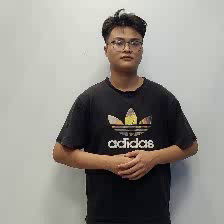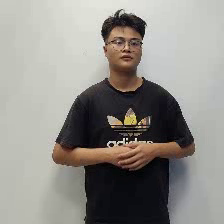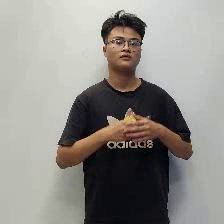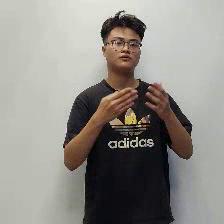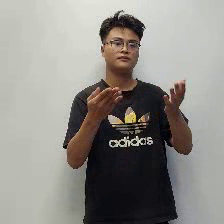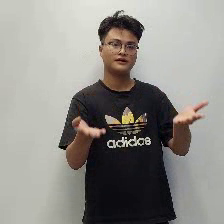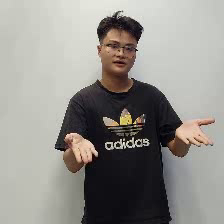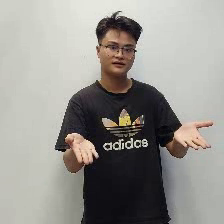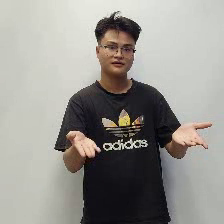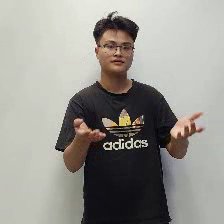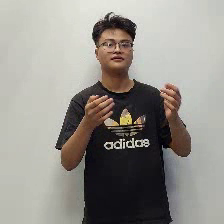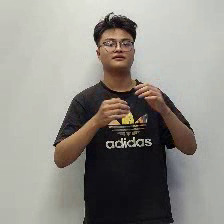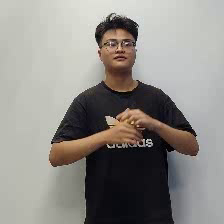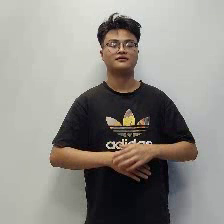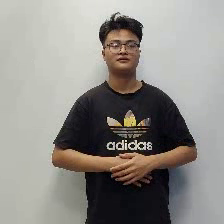Hôm nay